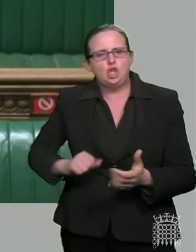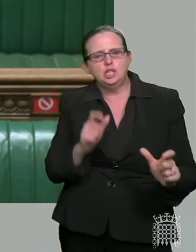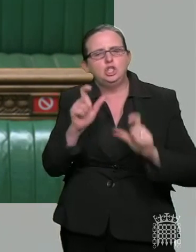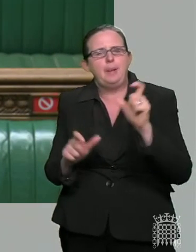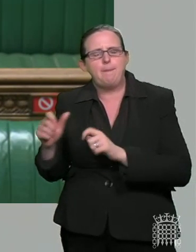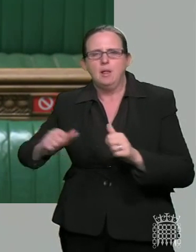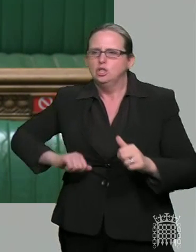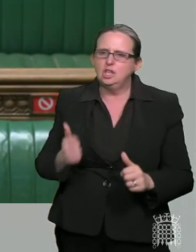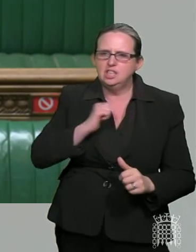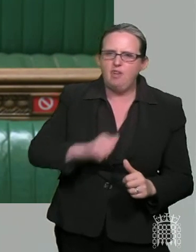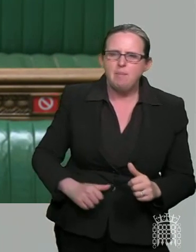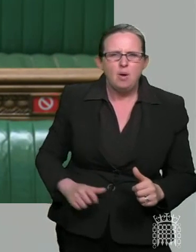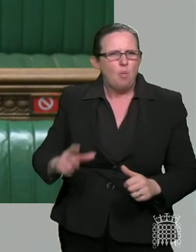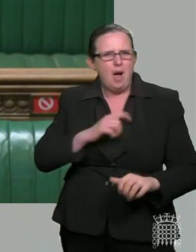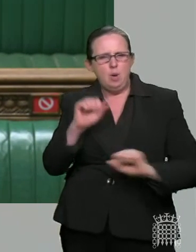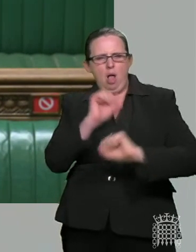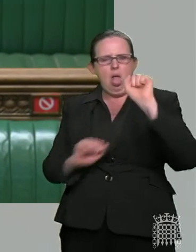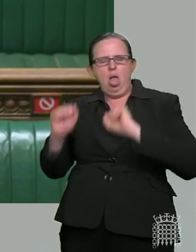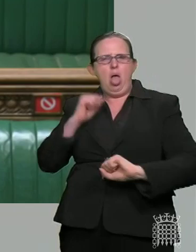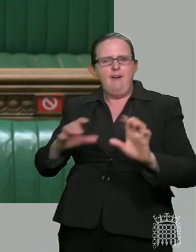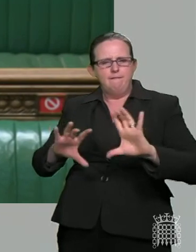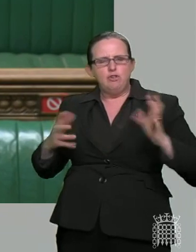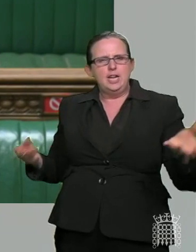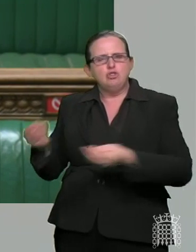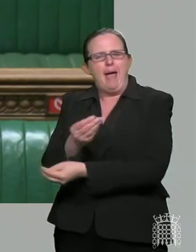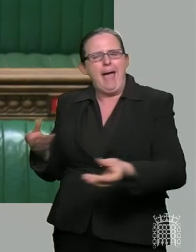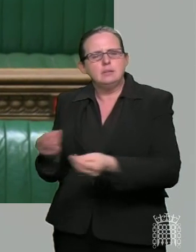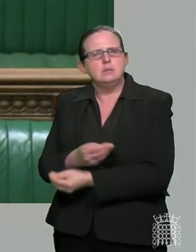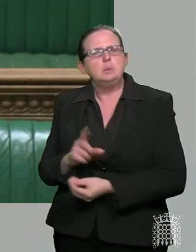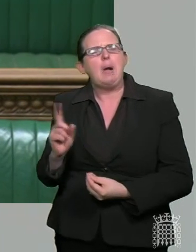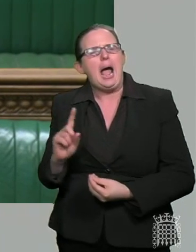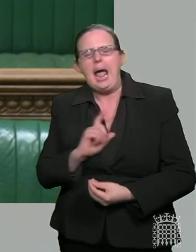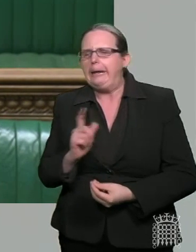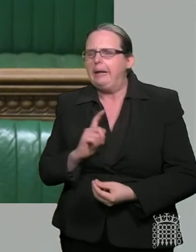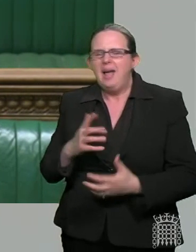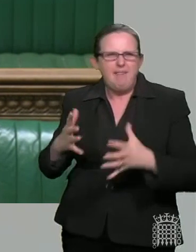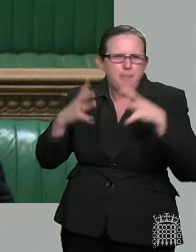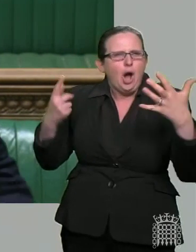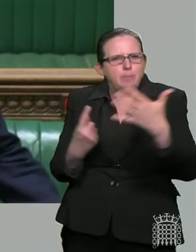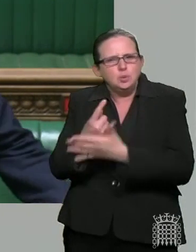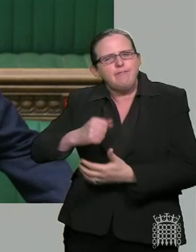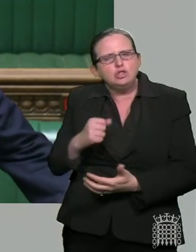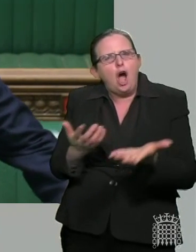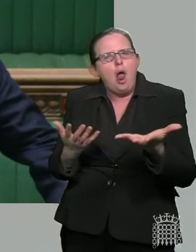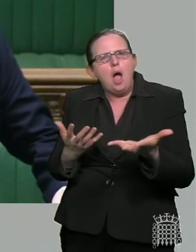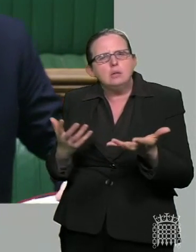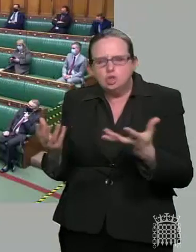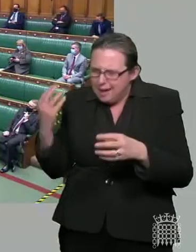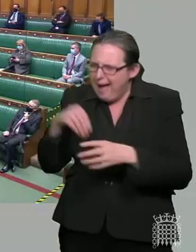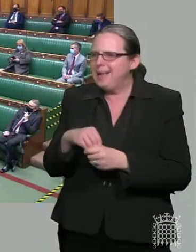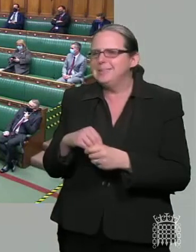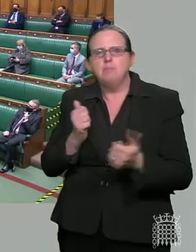Why is he so frightened of free trade? I think it is a massive opportunity for Scotland and for the whole of the UK, and he should seize it and be proud of it.